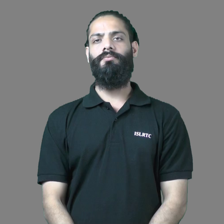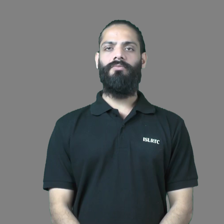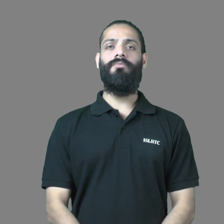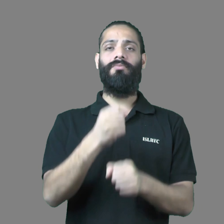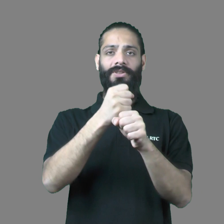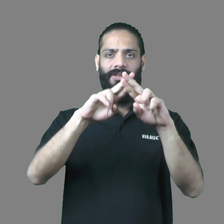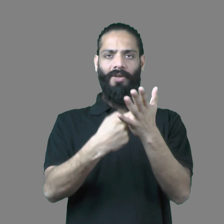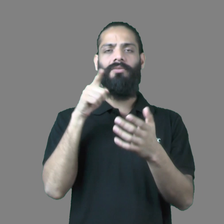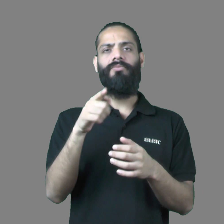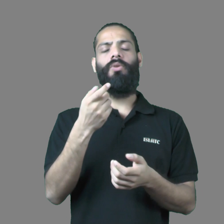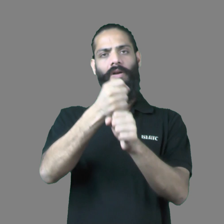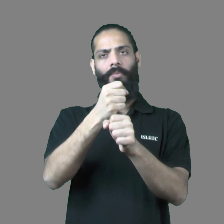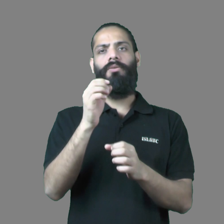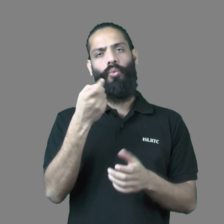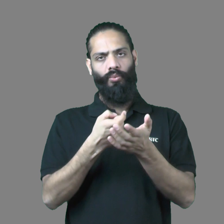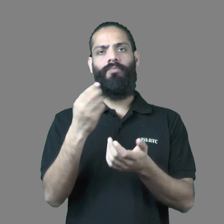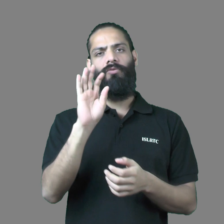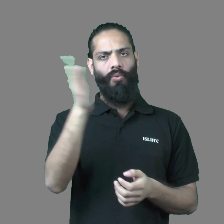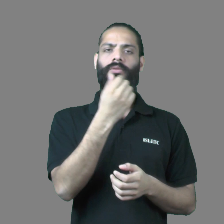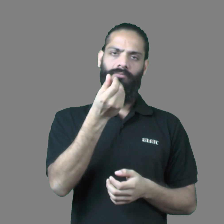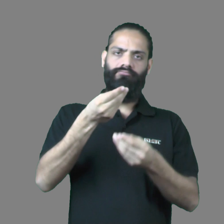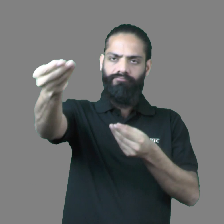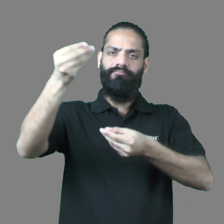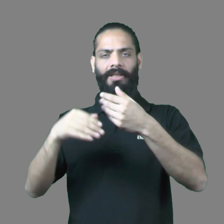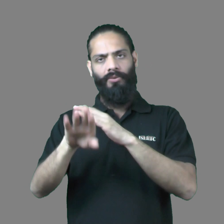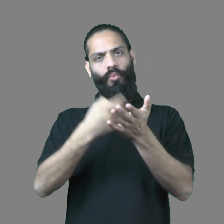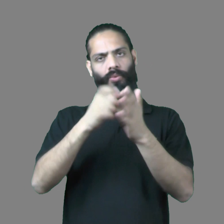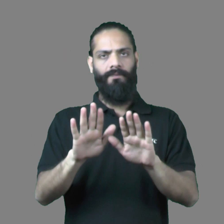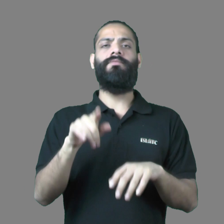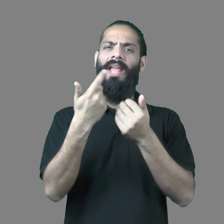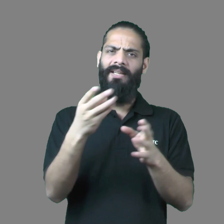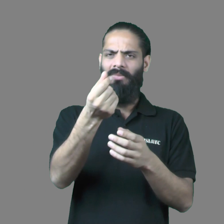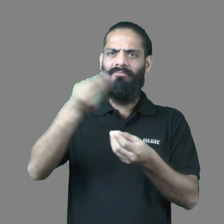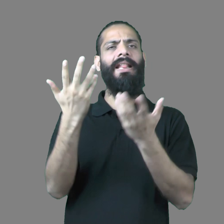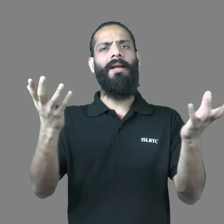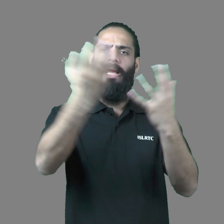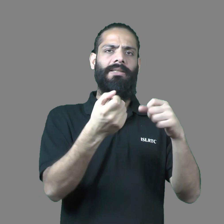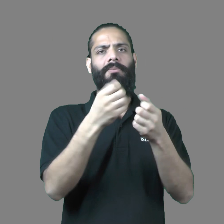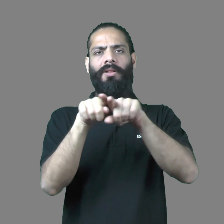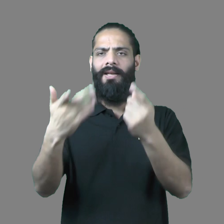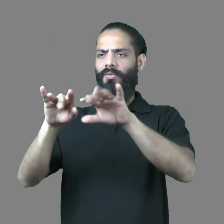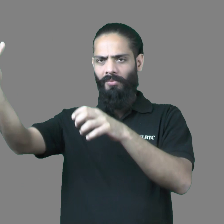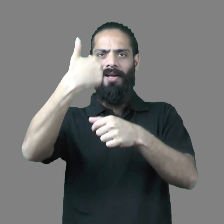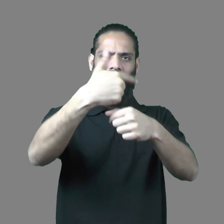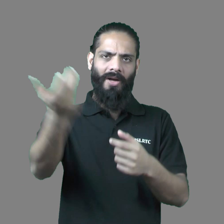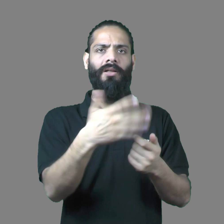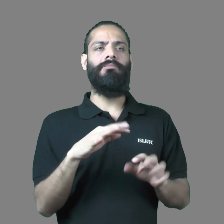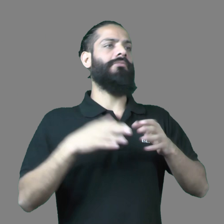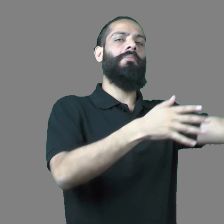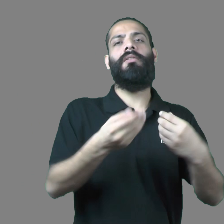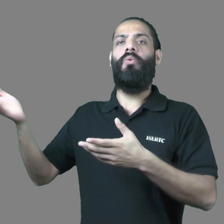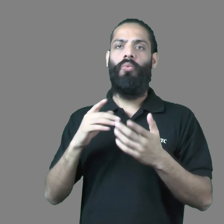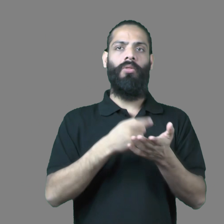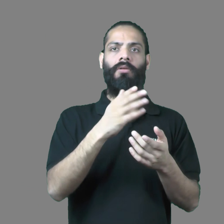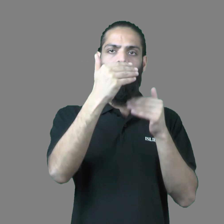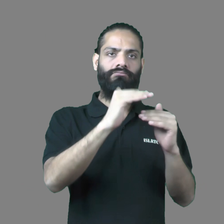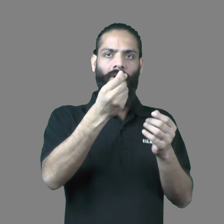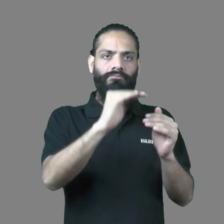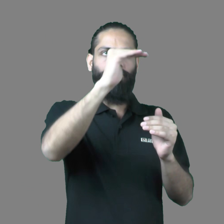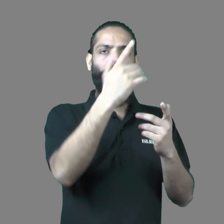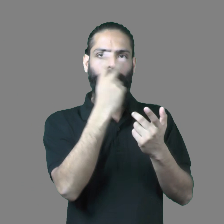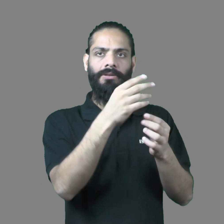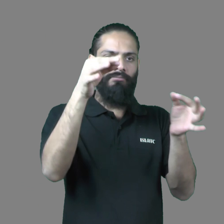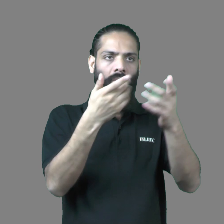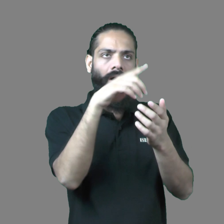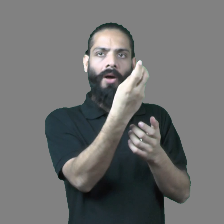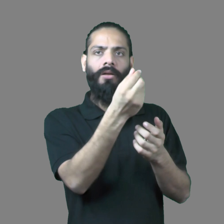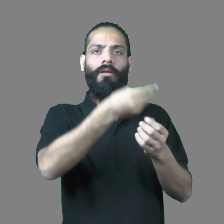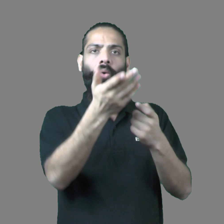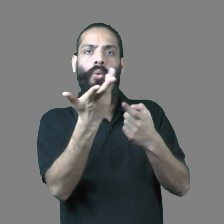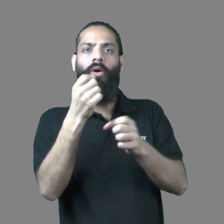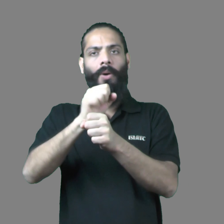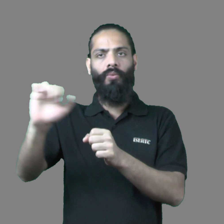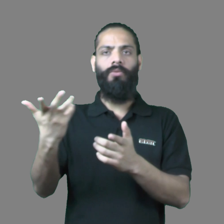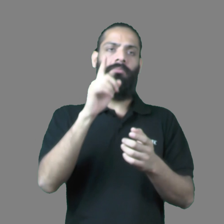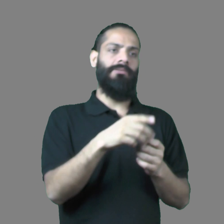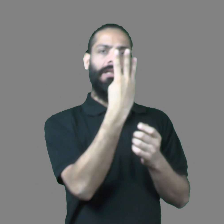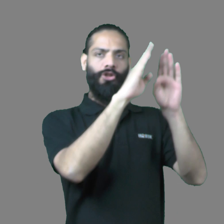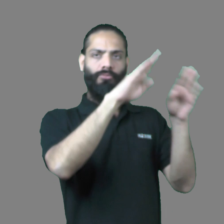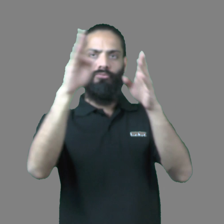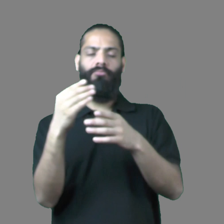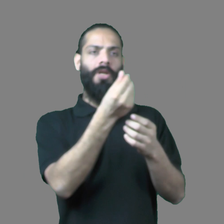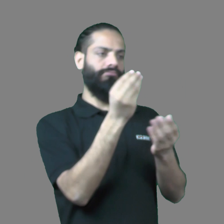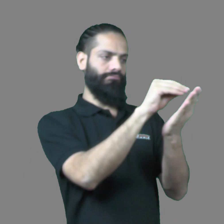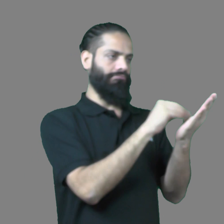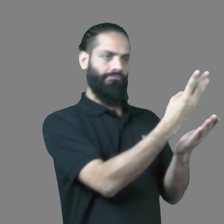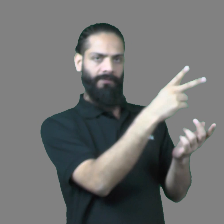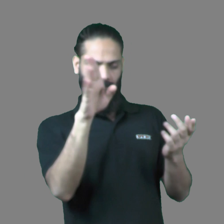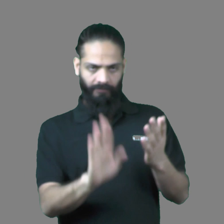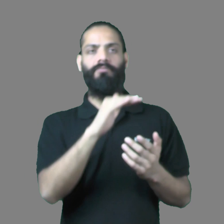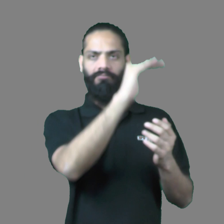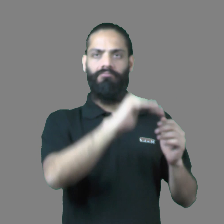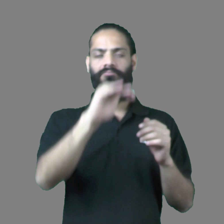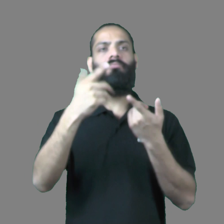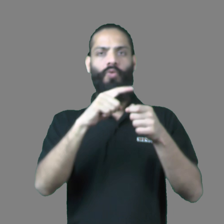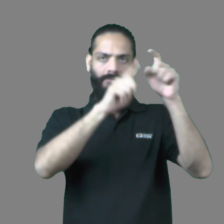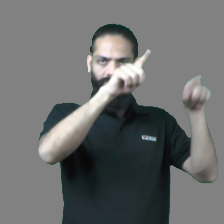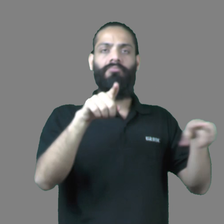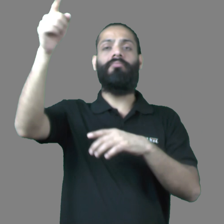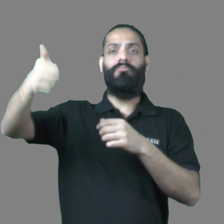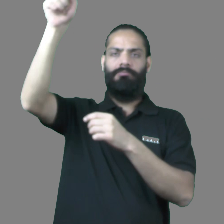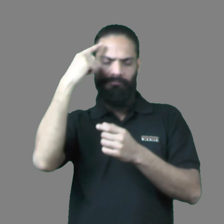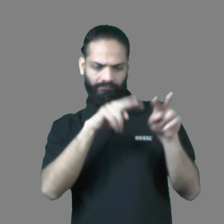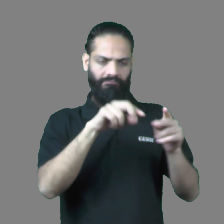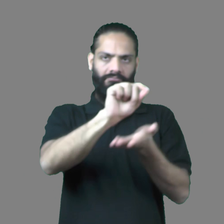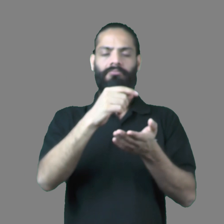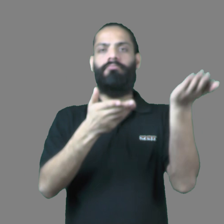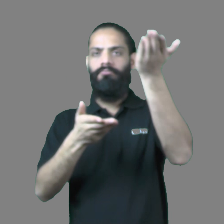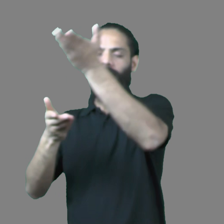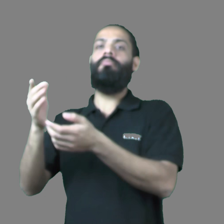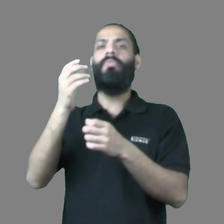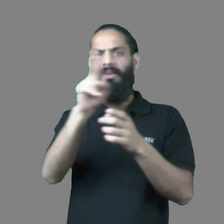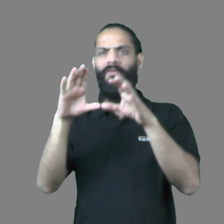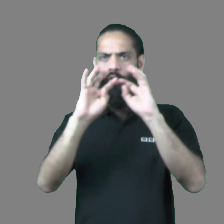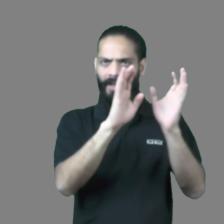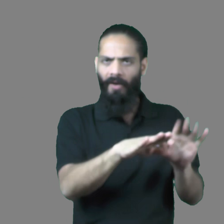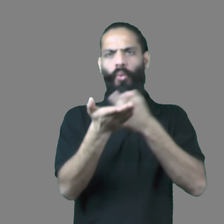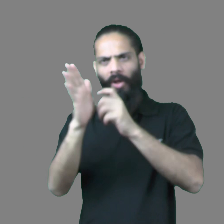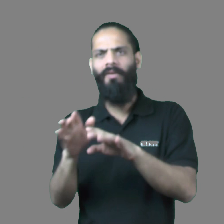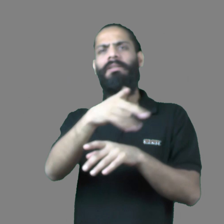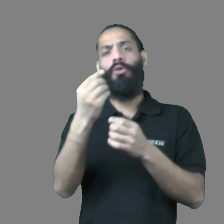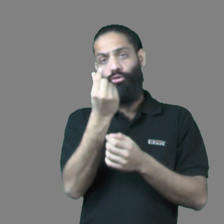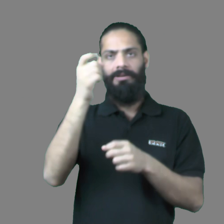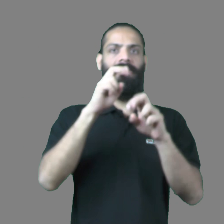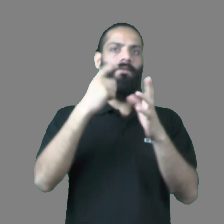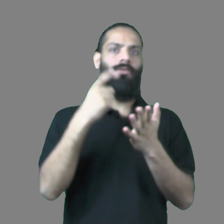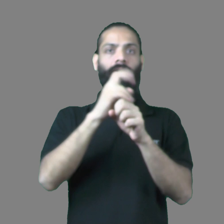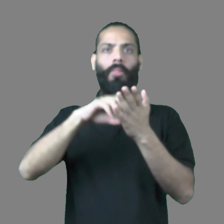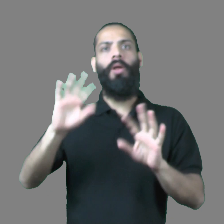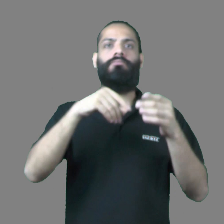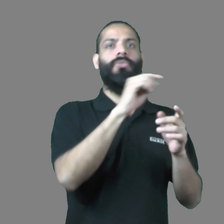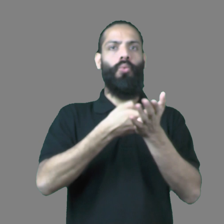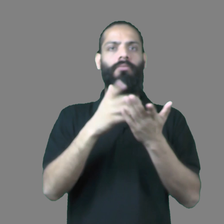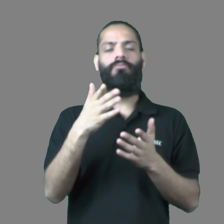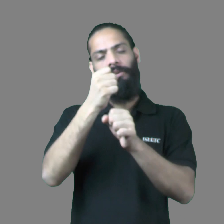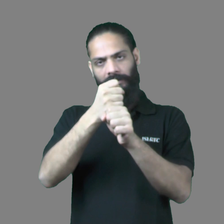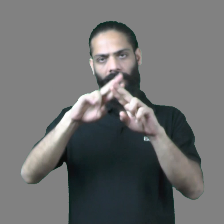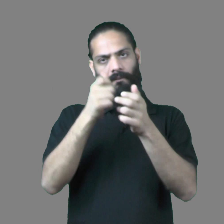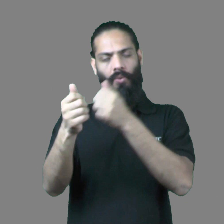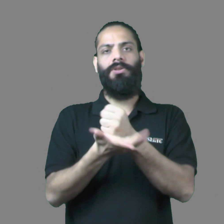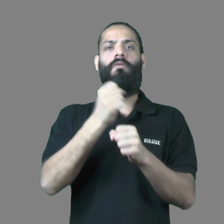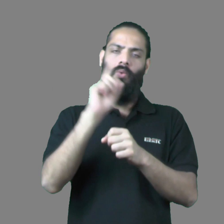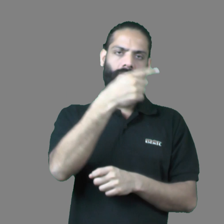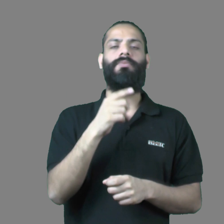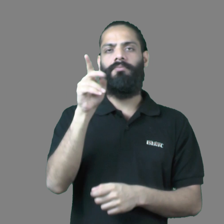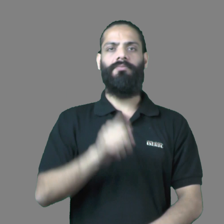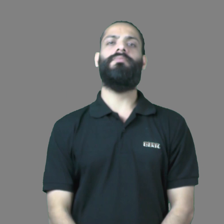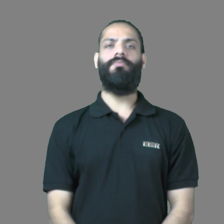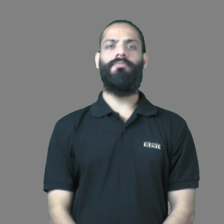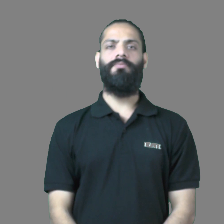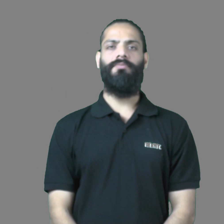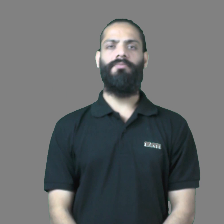General Financial Rule (GFR)